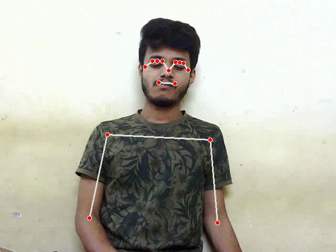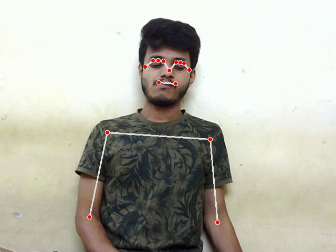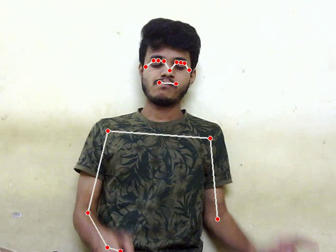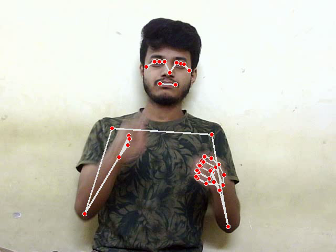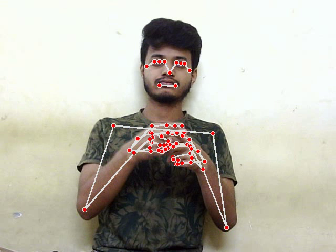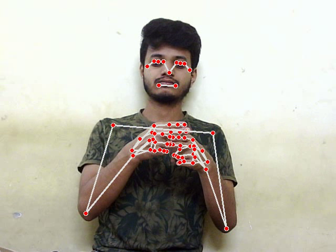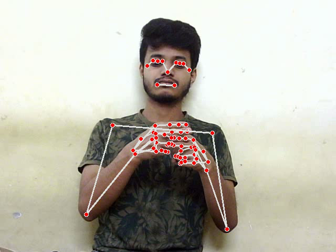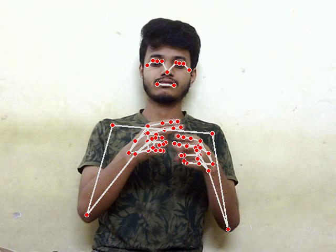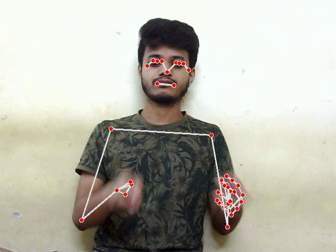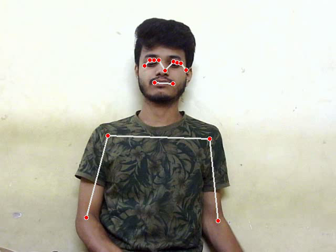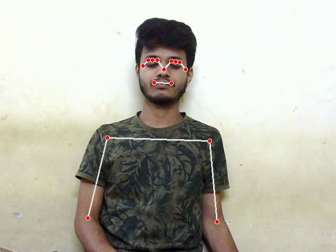name